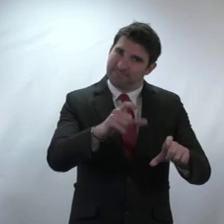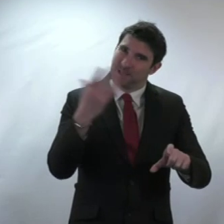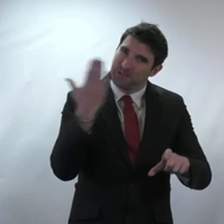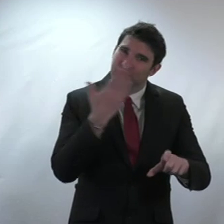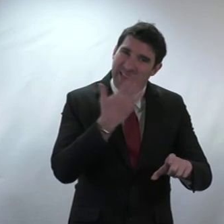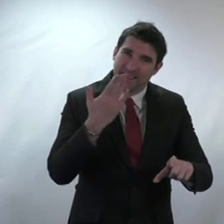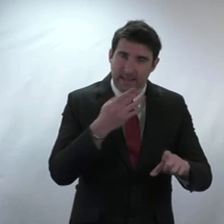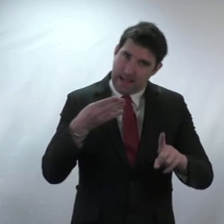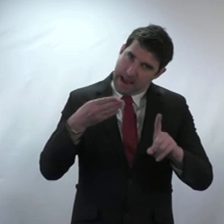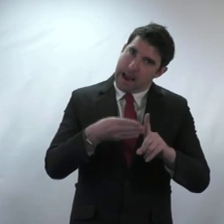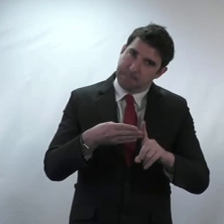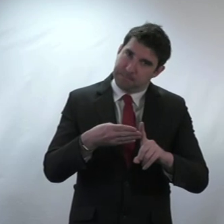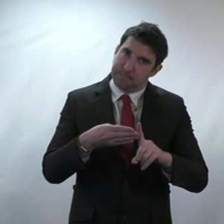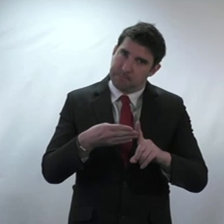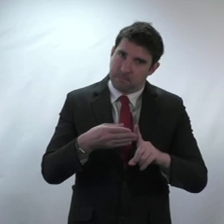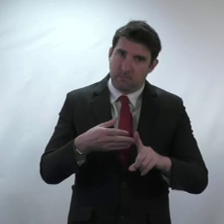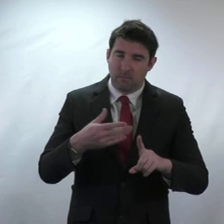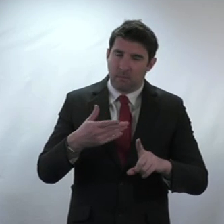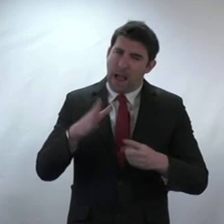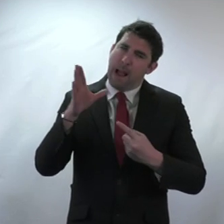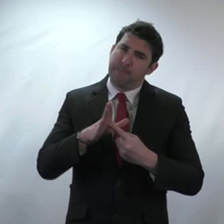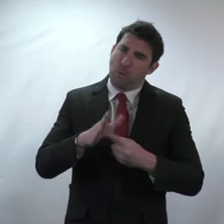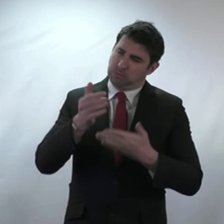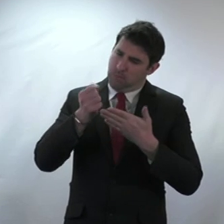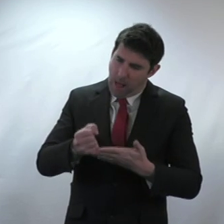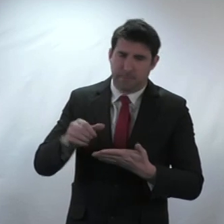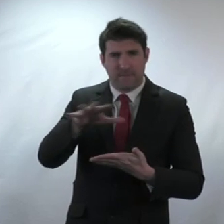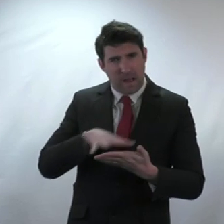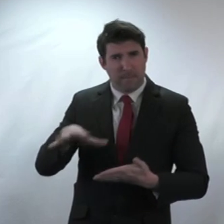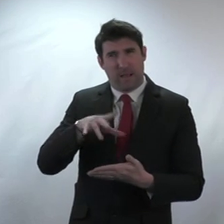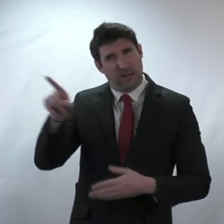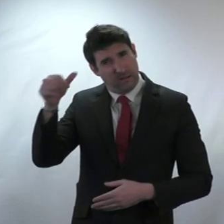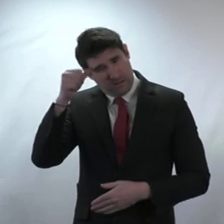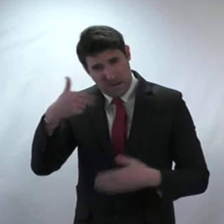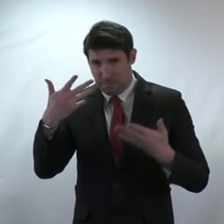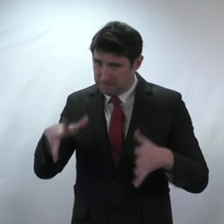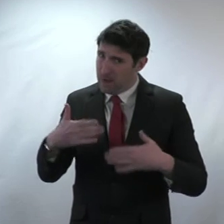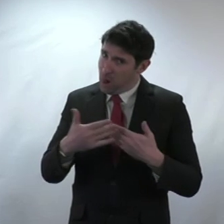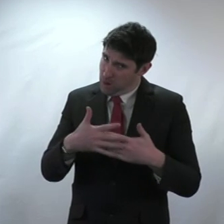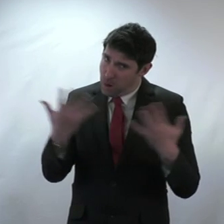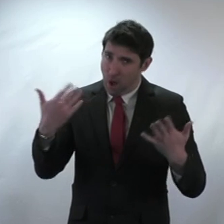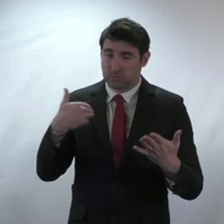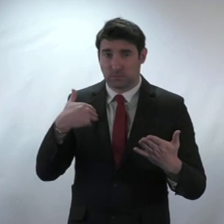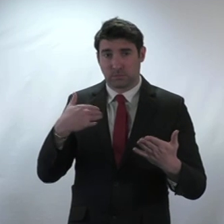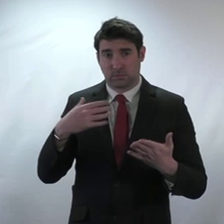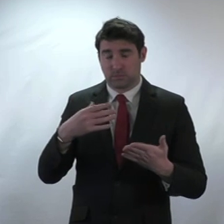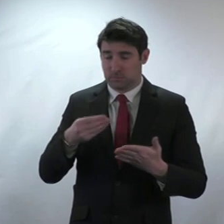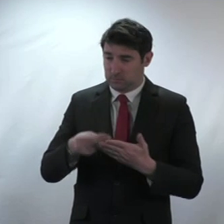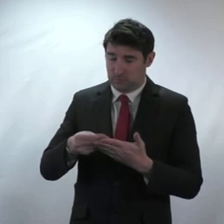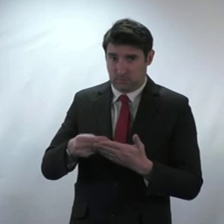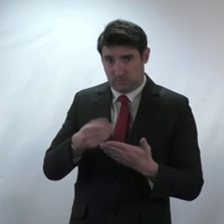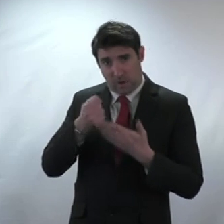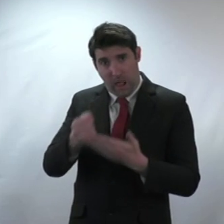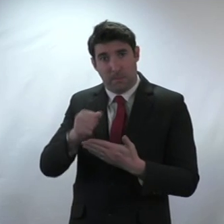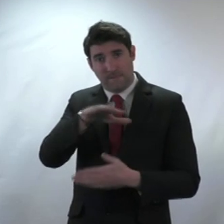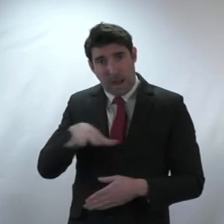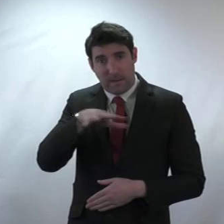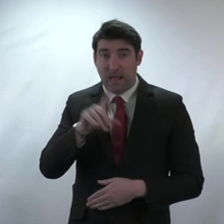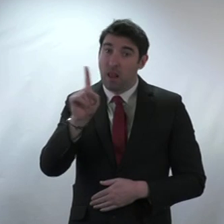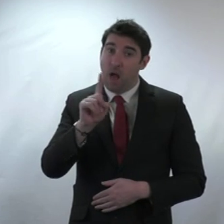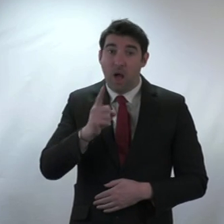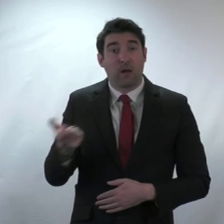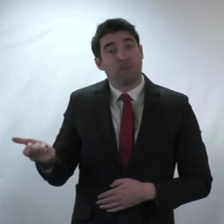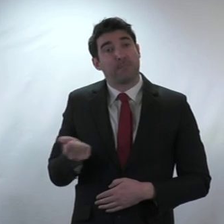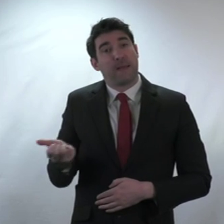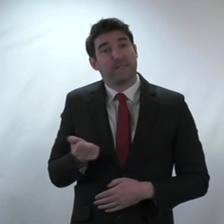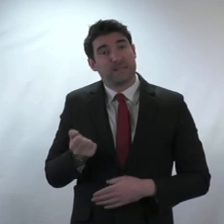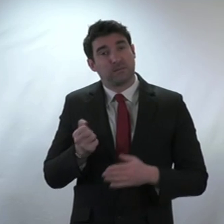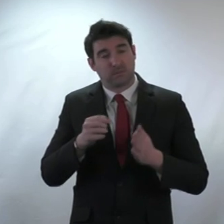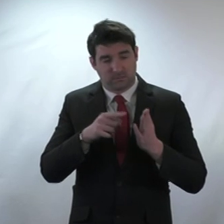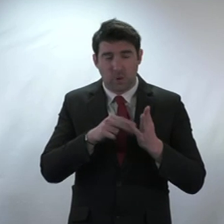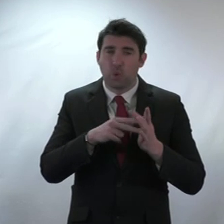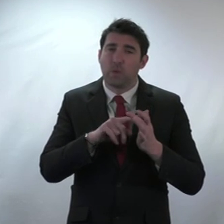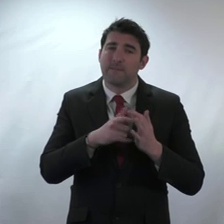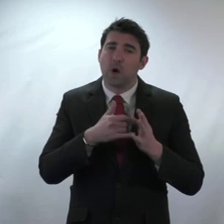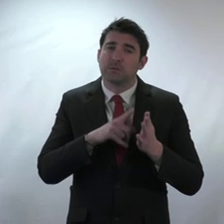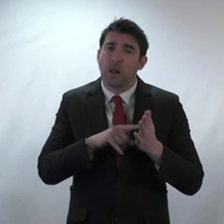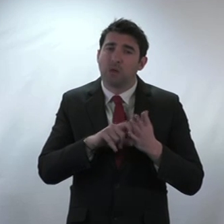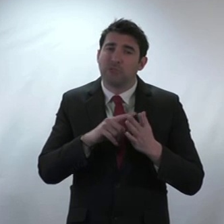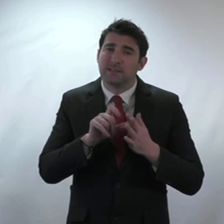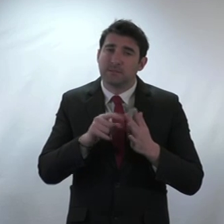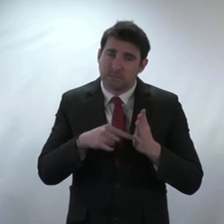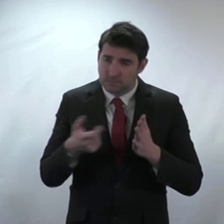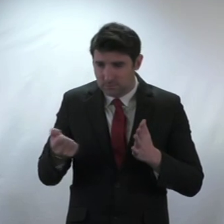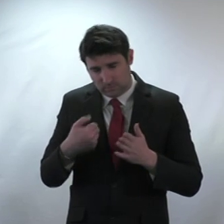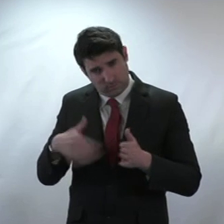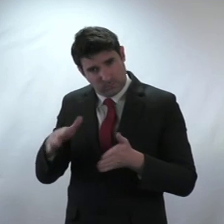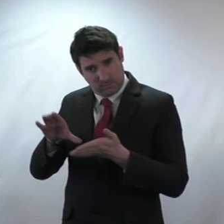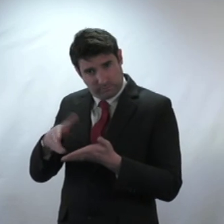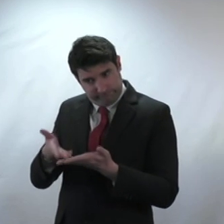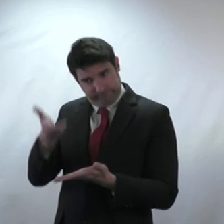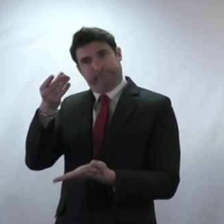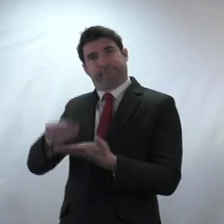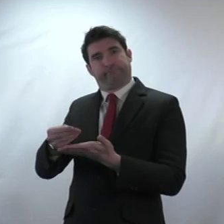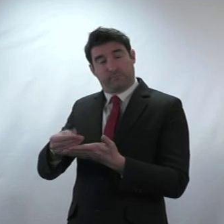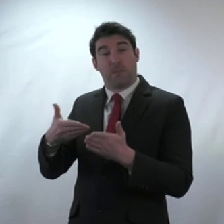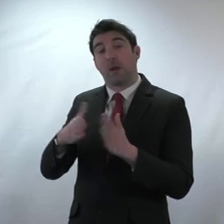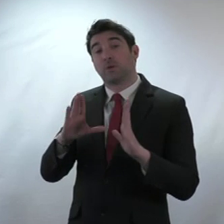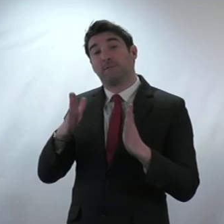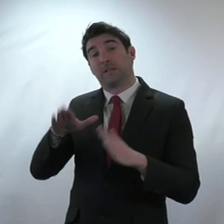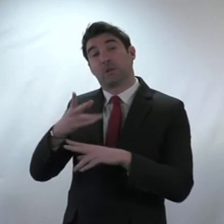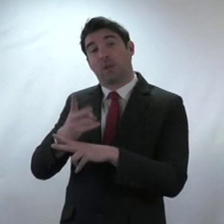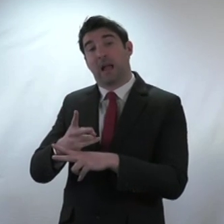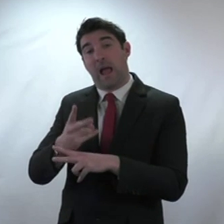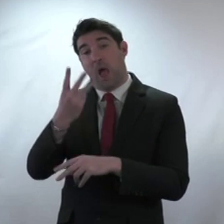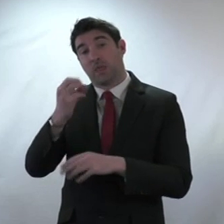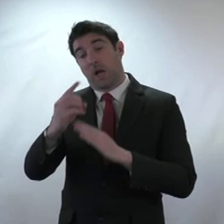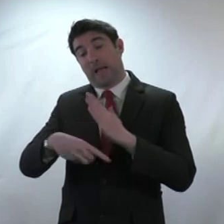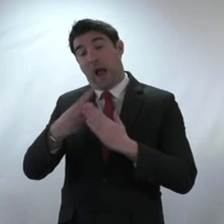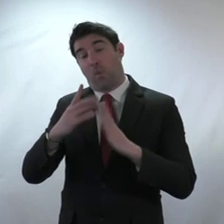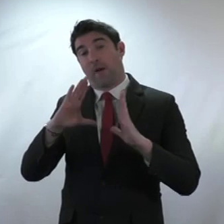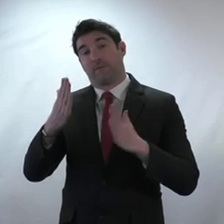We are doing whatever we can to support families throughout the crisis, as she knows, with big uprates in universal credit and all manner of support that we are providing, in addition to free childcare for 30 hours a week.